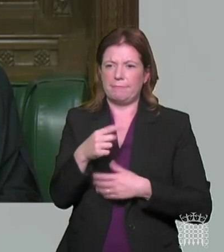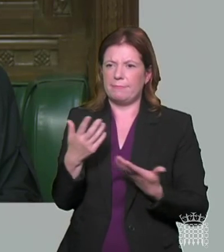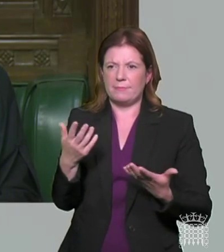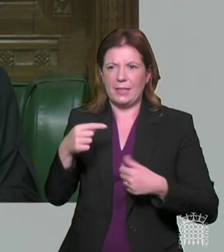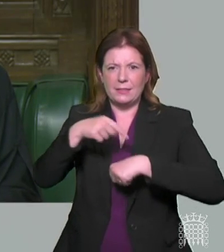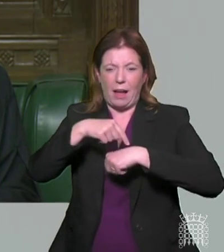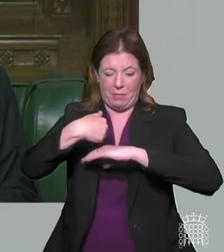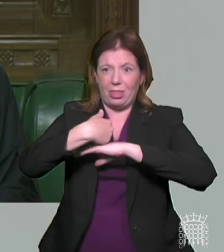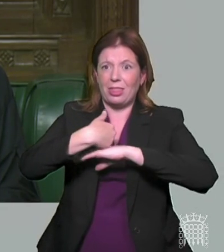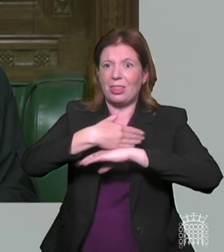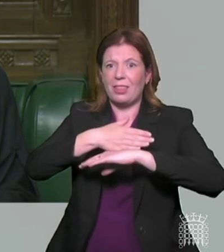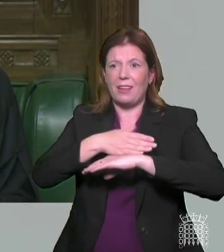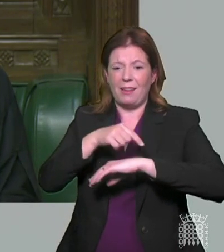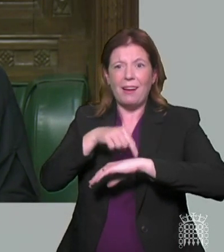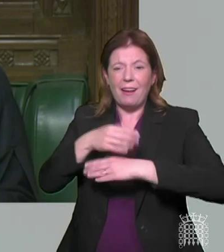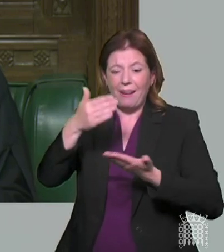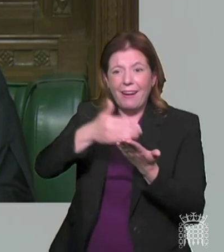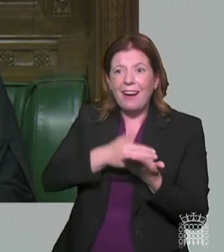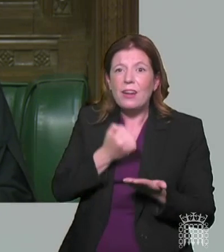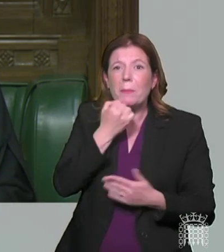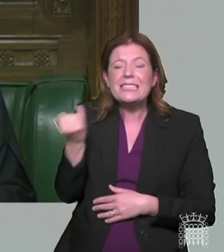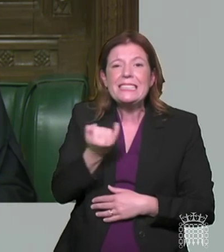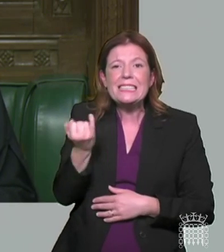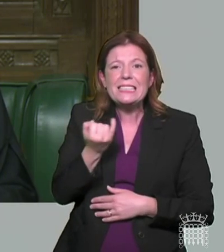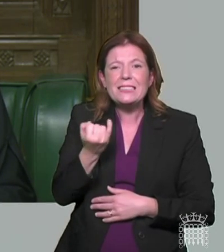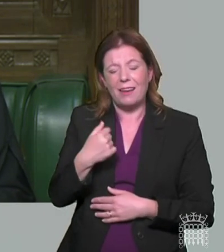Have we seen the time now, and we are only on question 16?